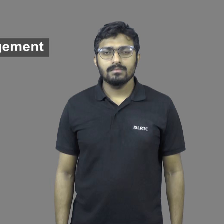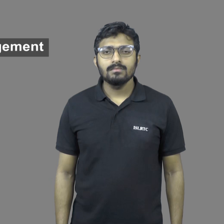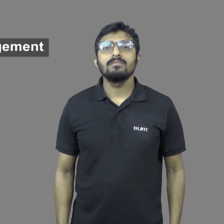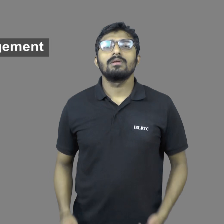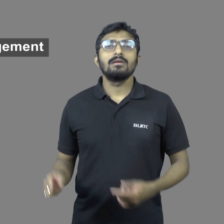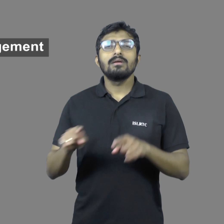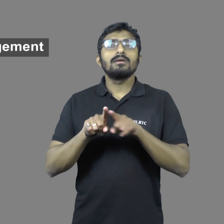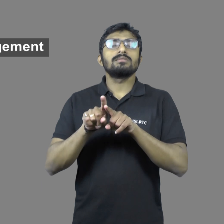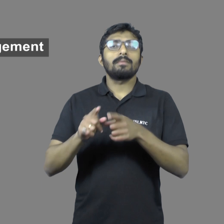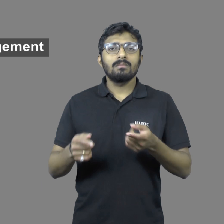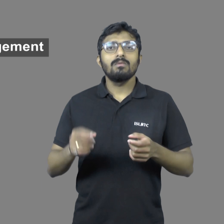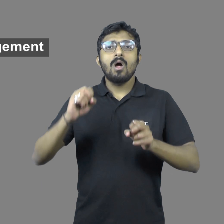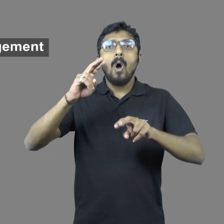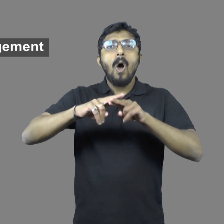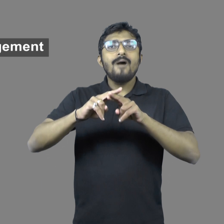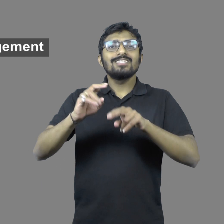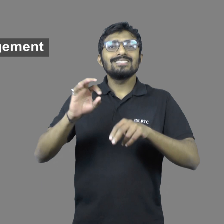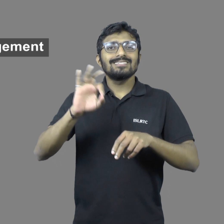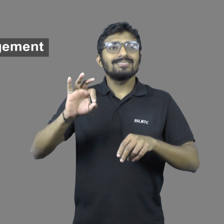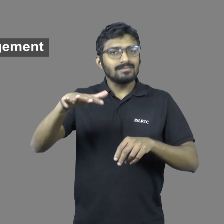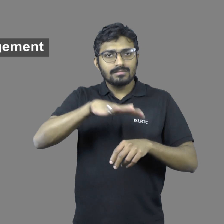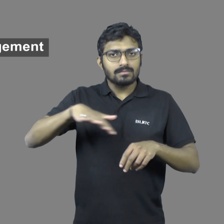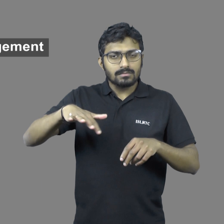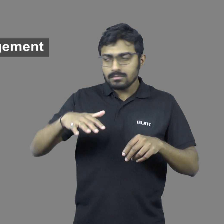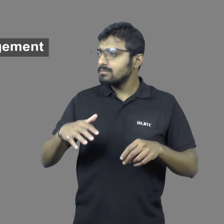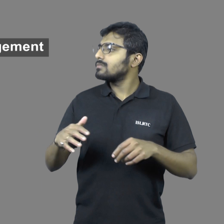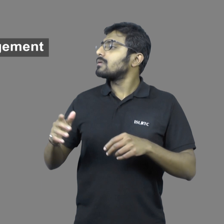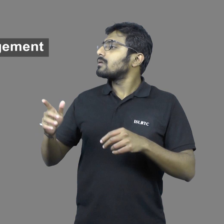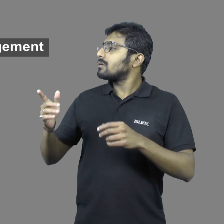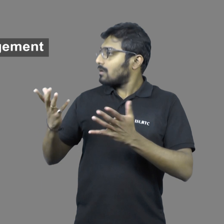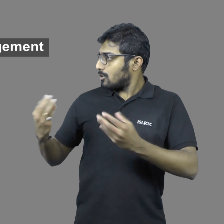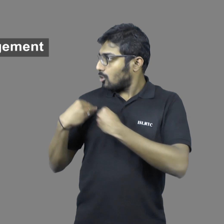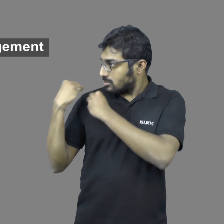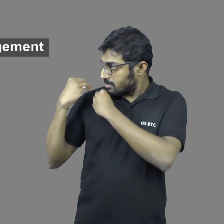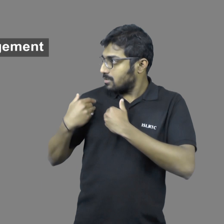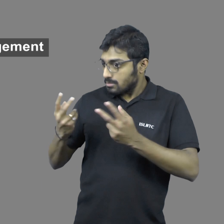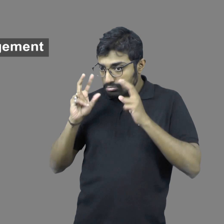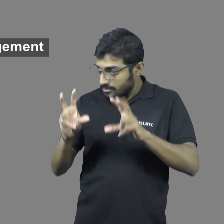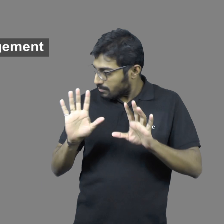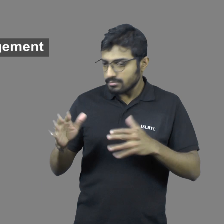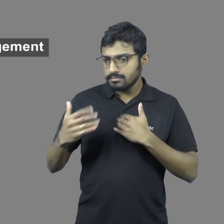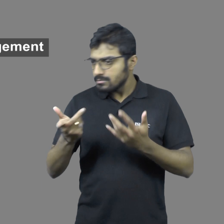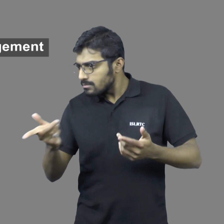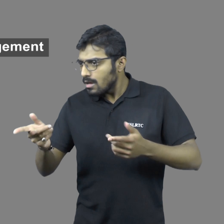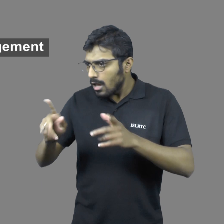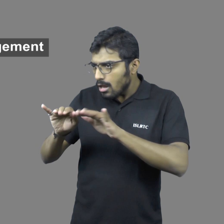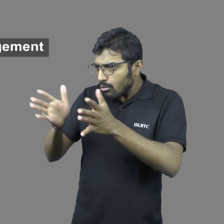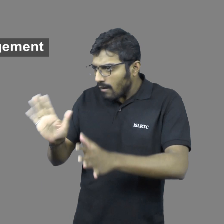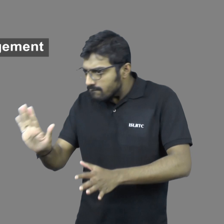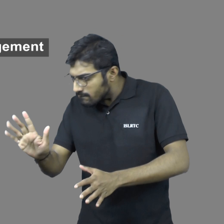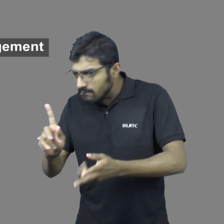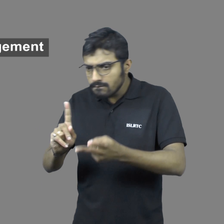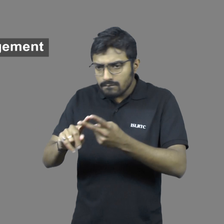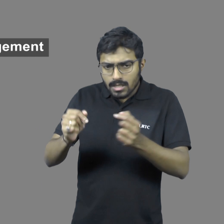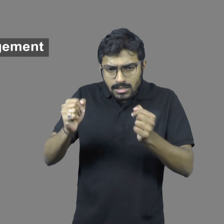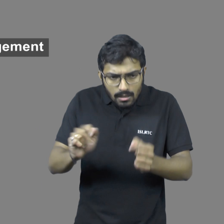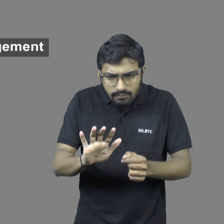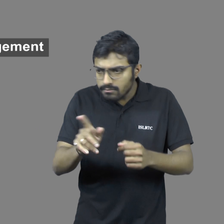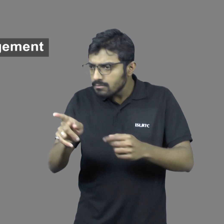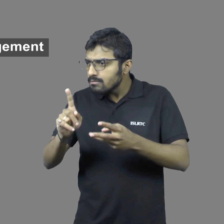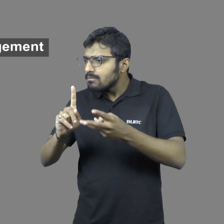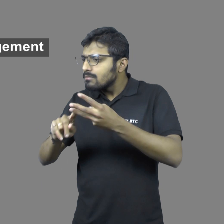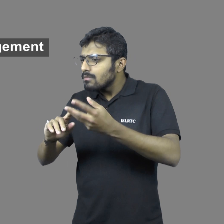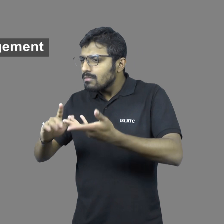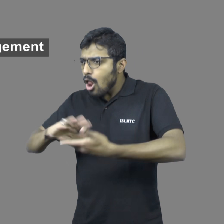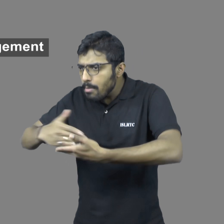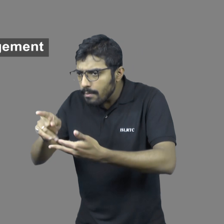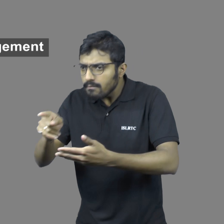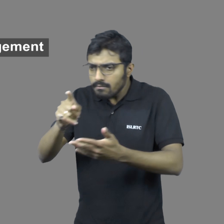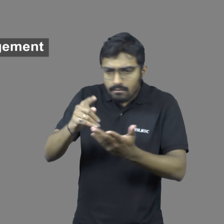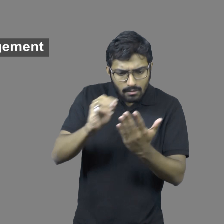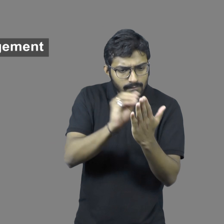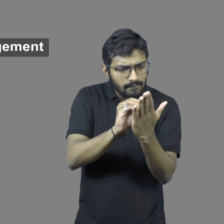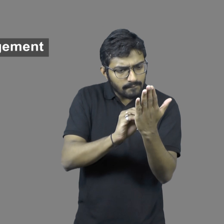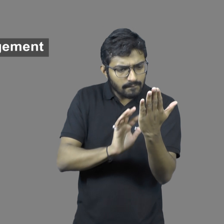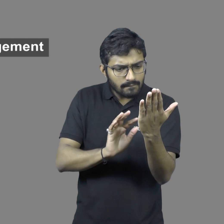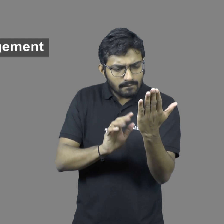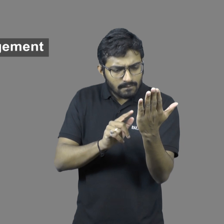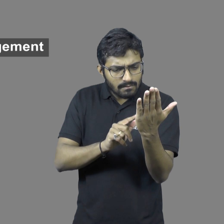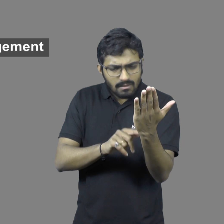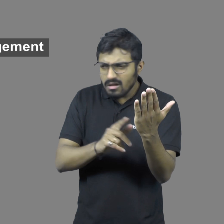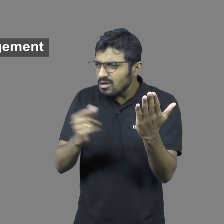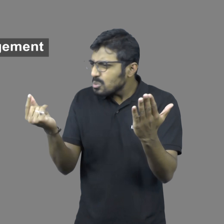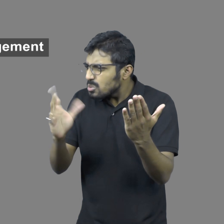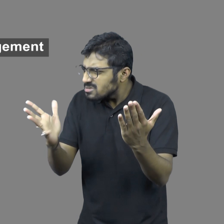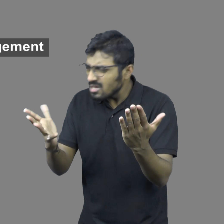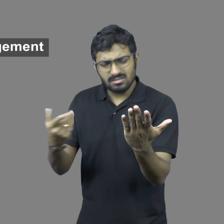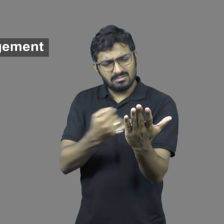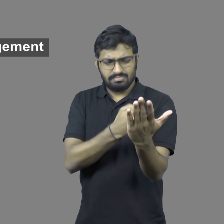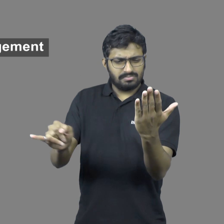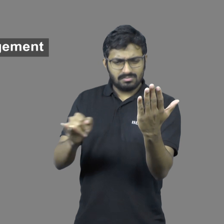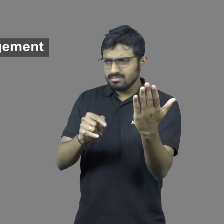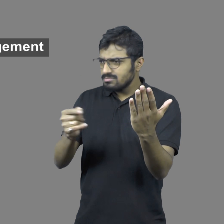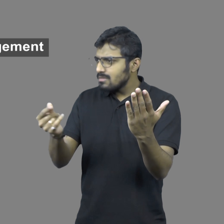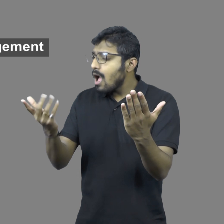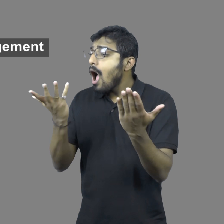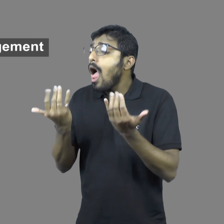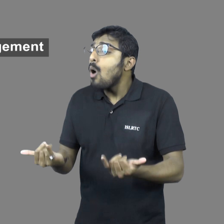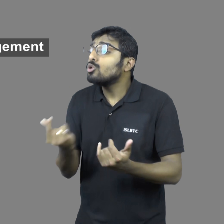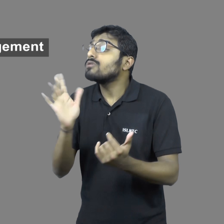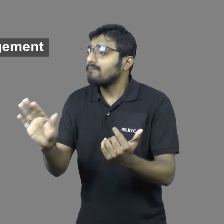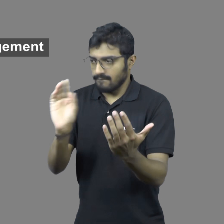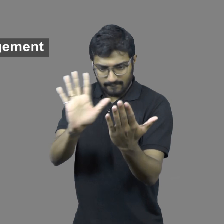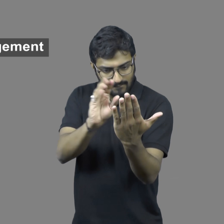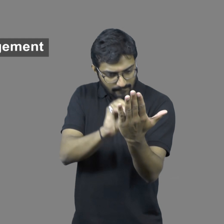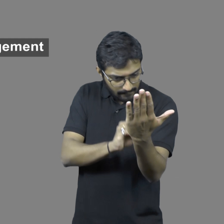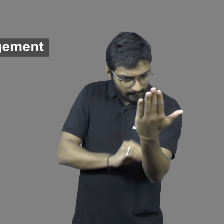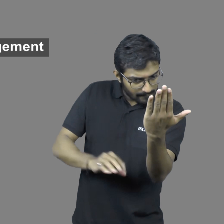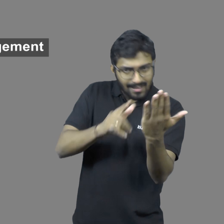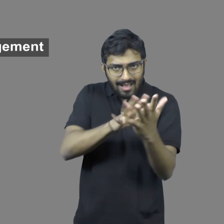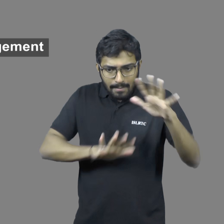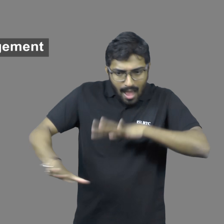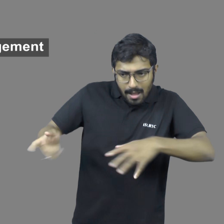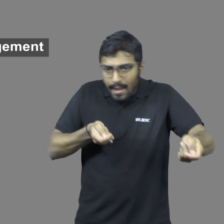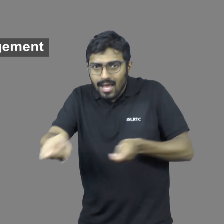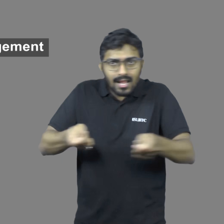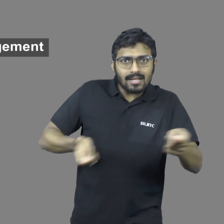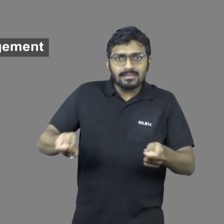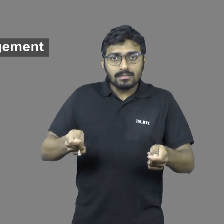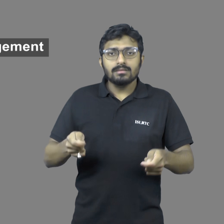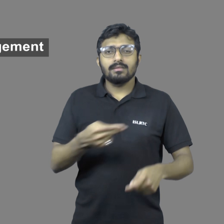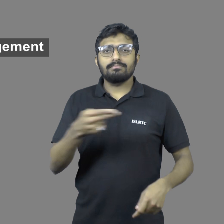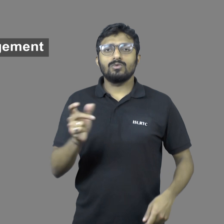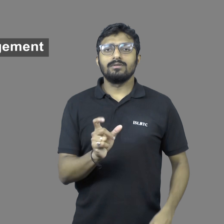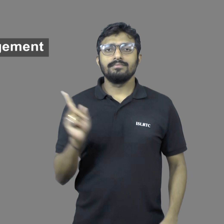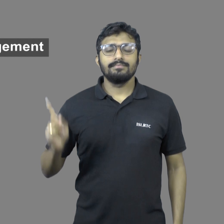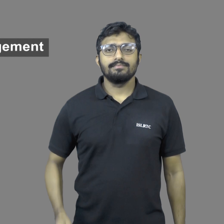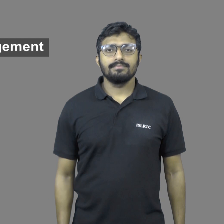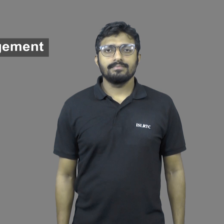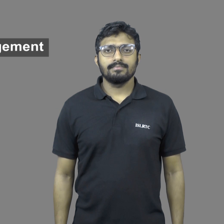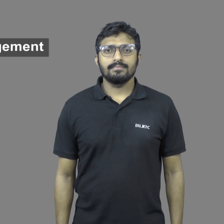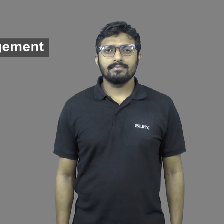Inventory Management